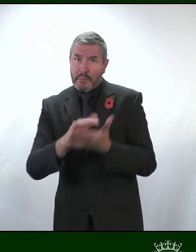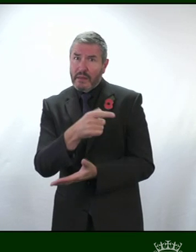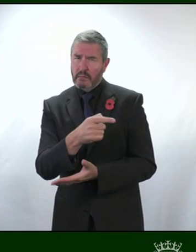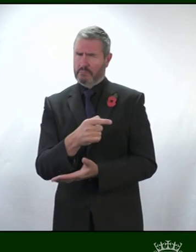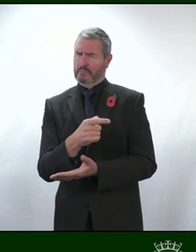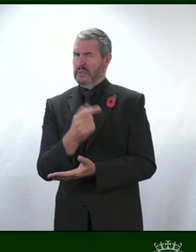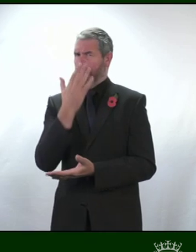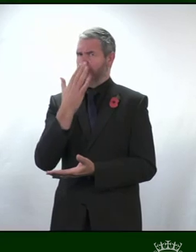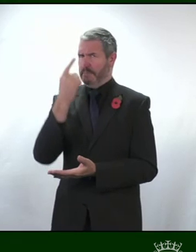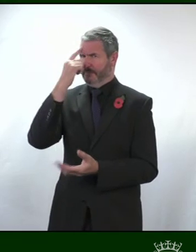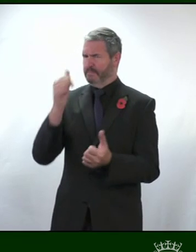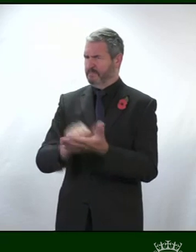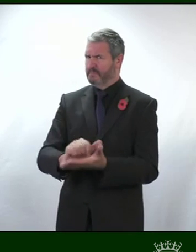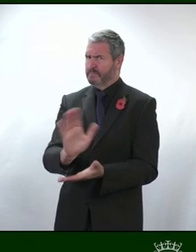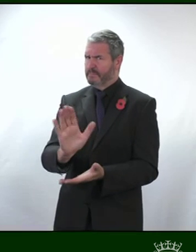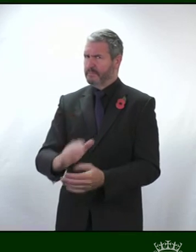That does not seem sensible to me.